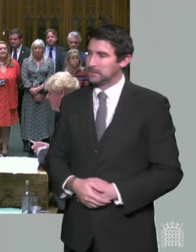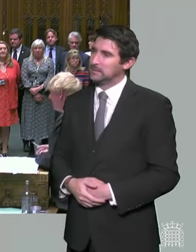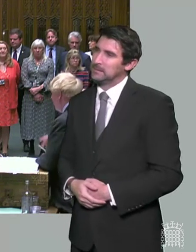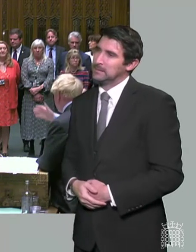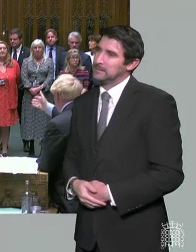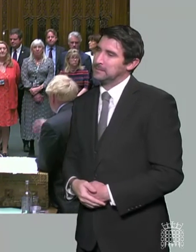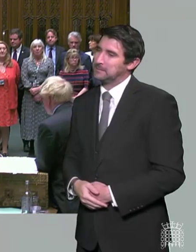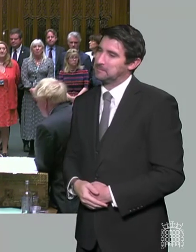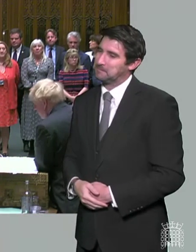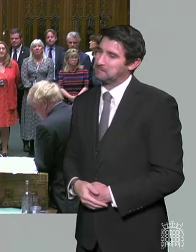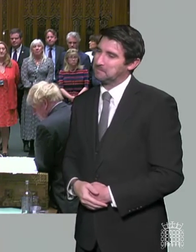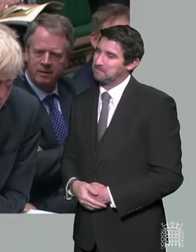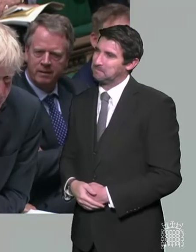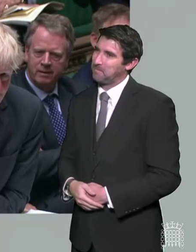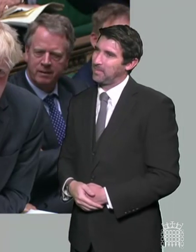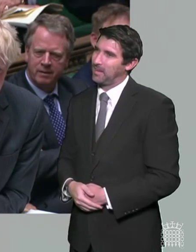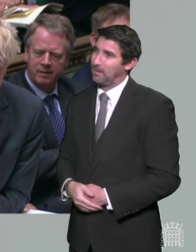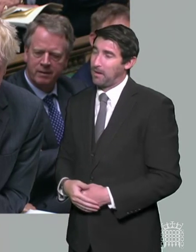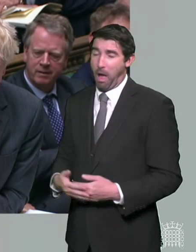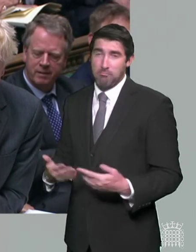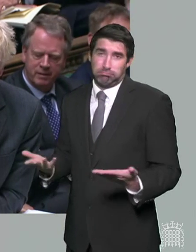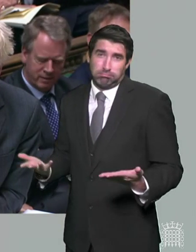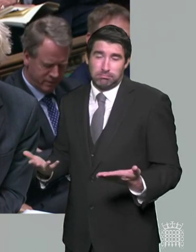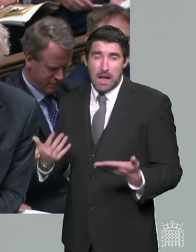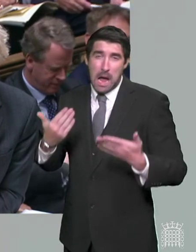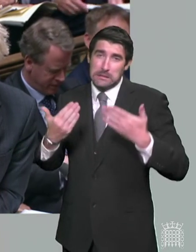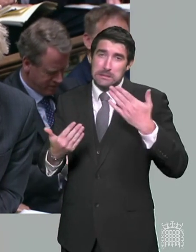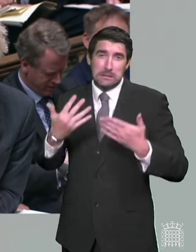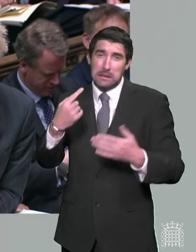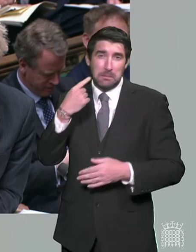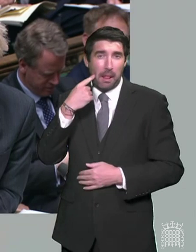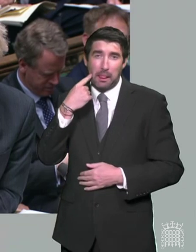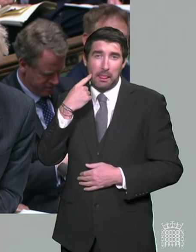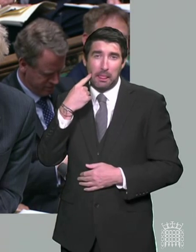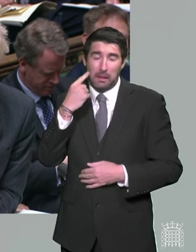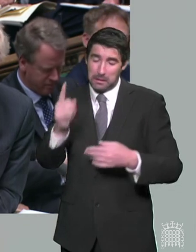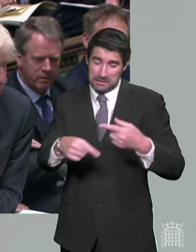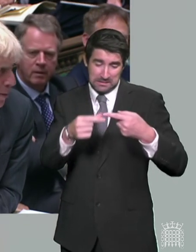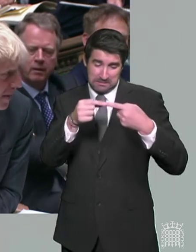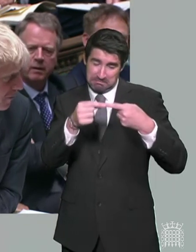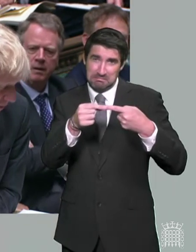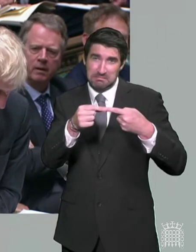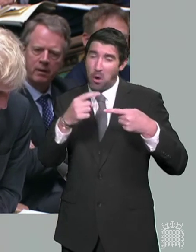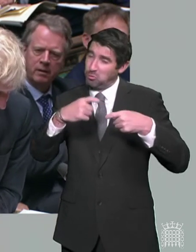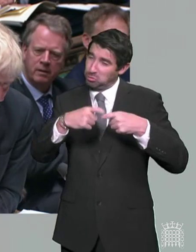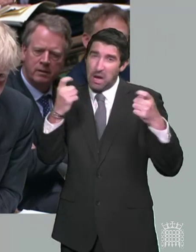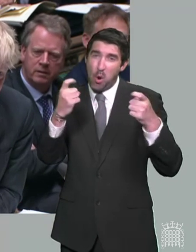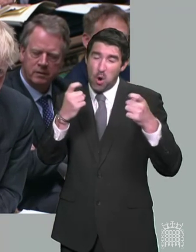I think the figures speak for themselves. The UK has record numbers of people in payroll employment.